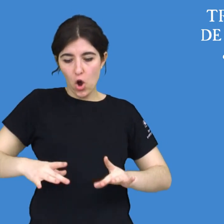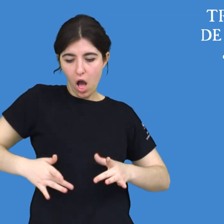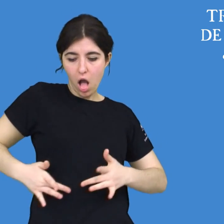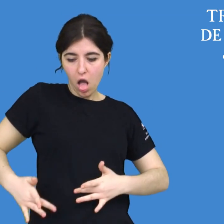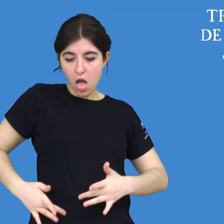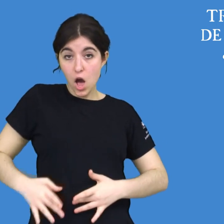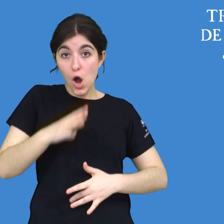síntoma